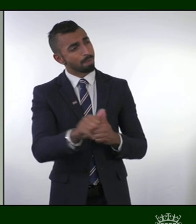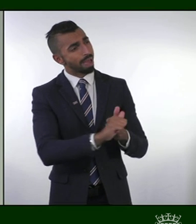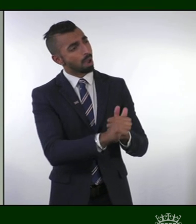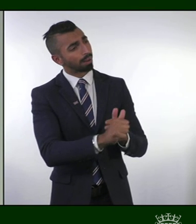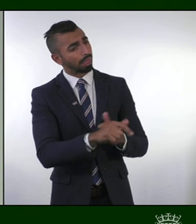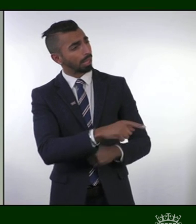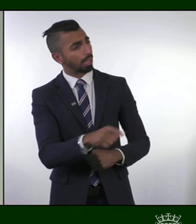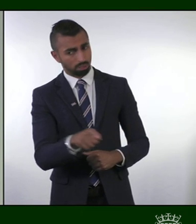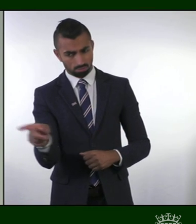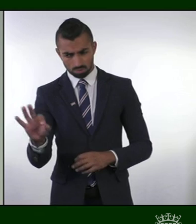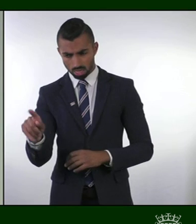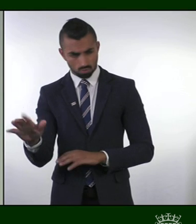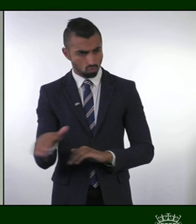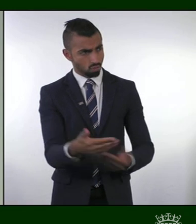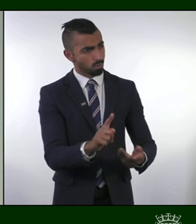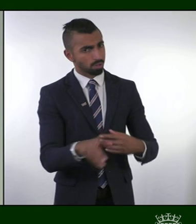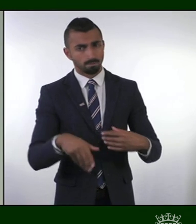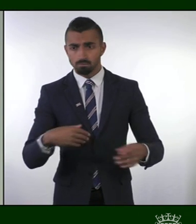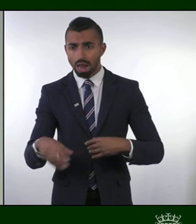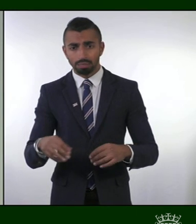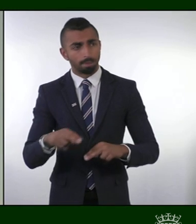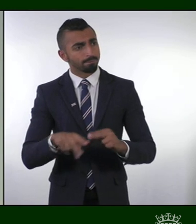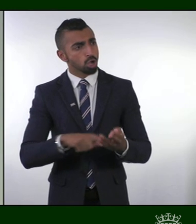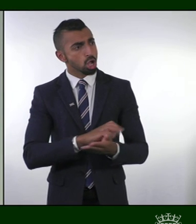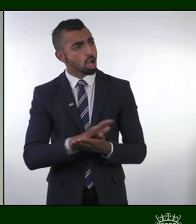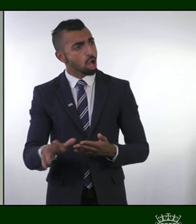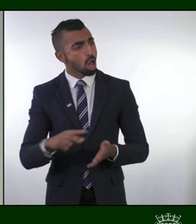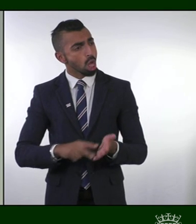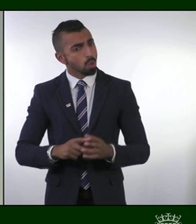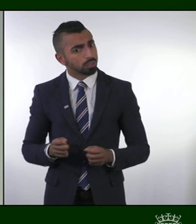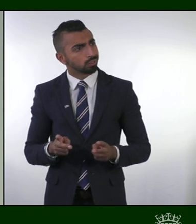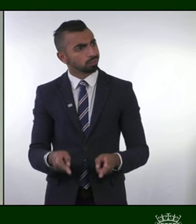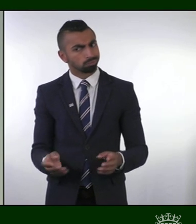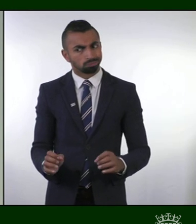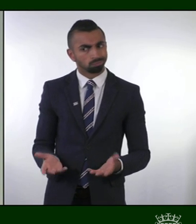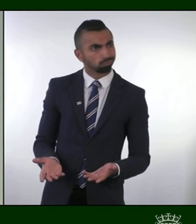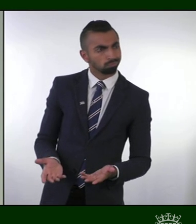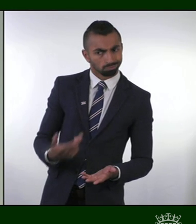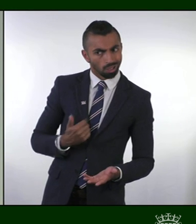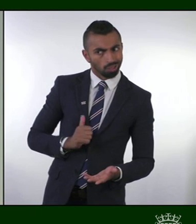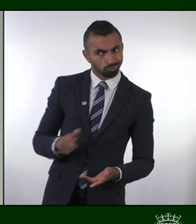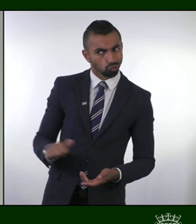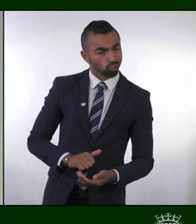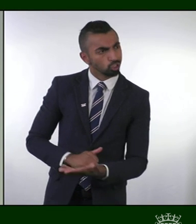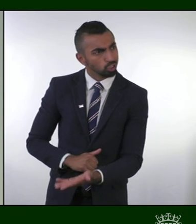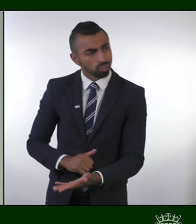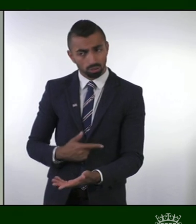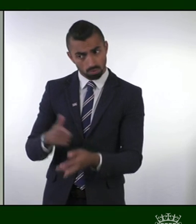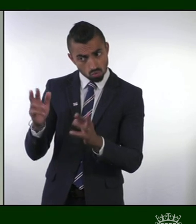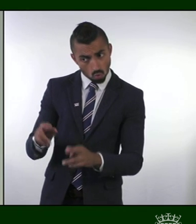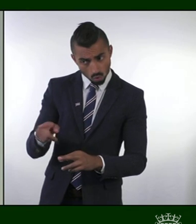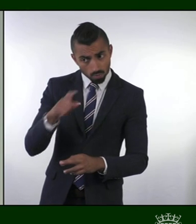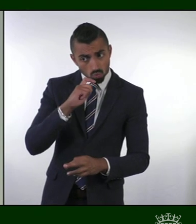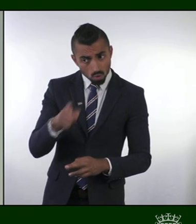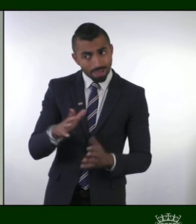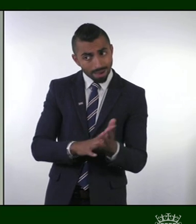I hope that, as he keeps in touch with the industry, he will also keep in touch with MPs from aviation communities for place-based support.